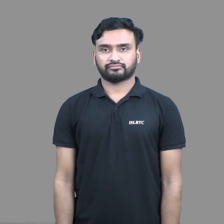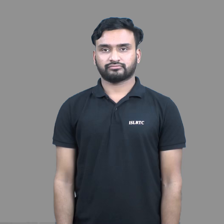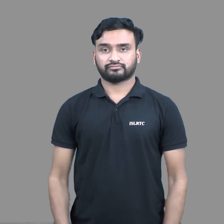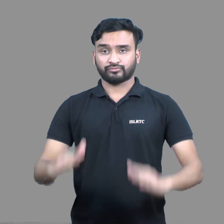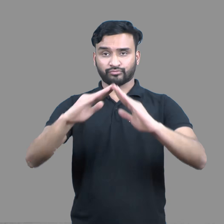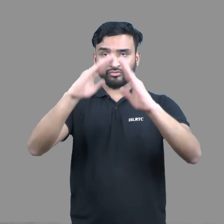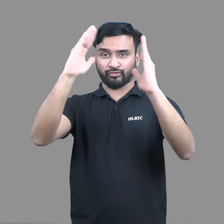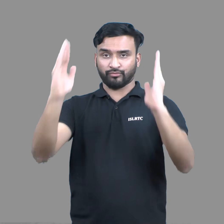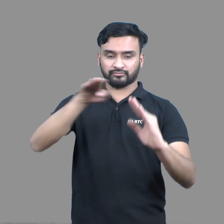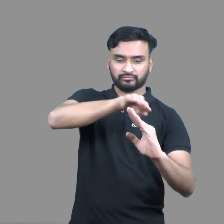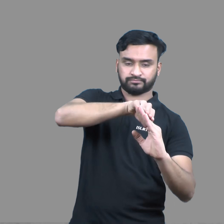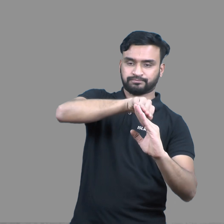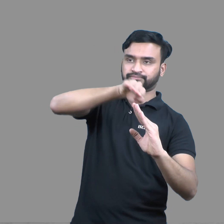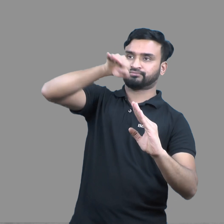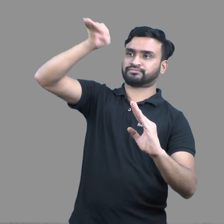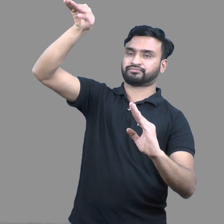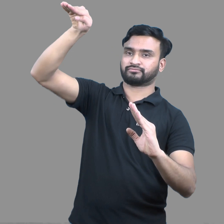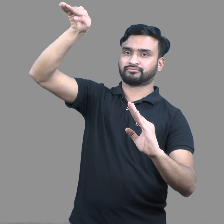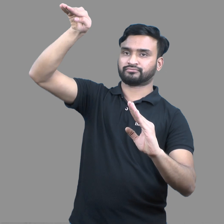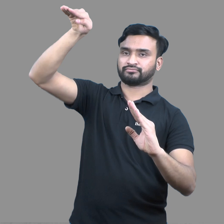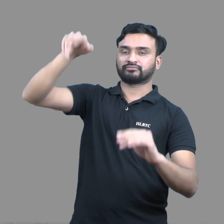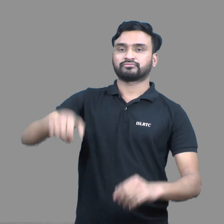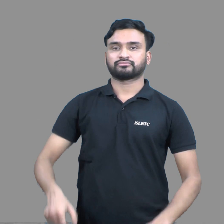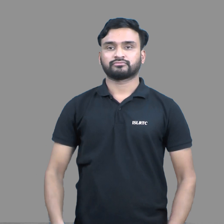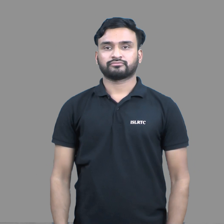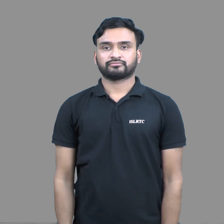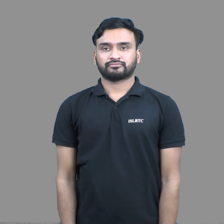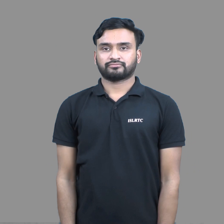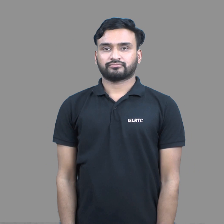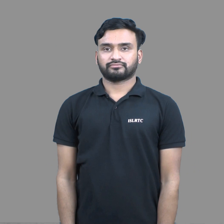Sloped Roof